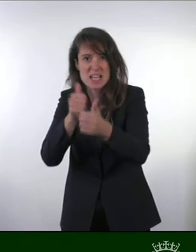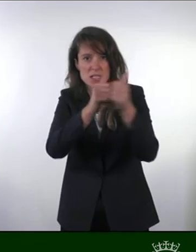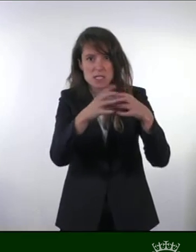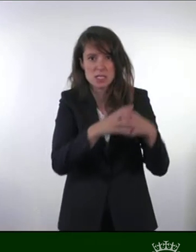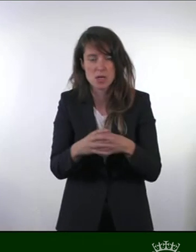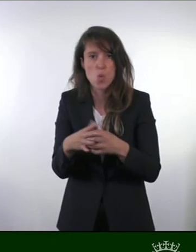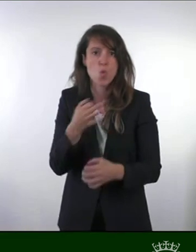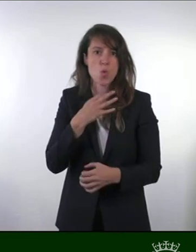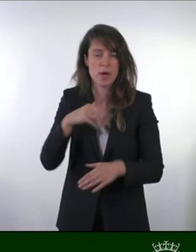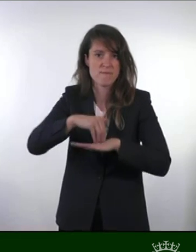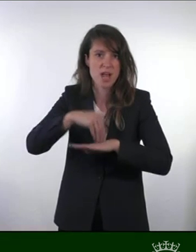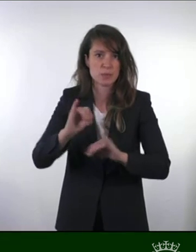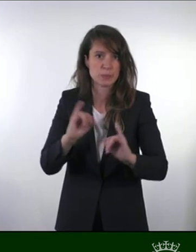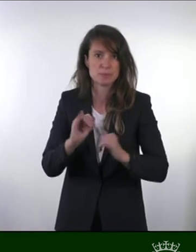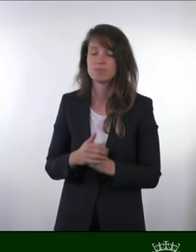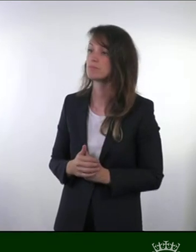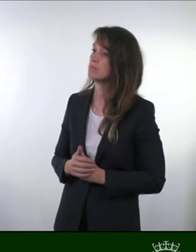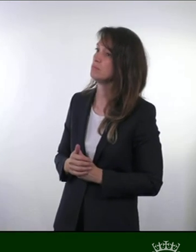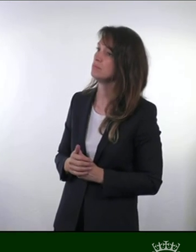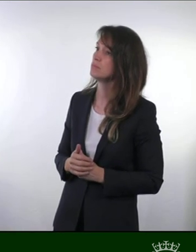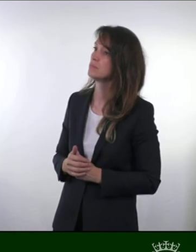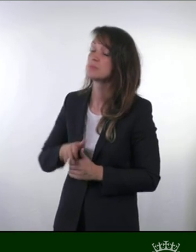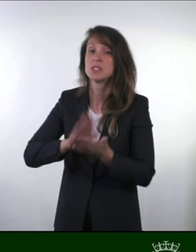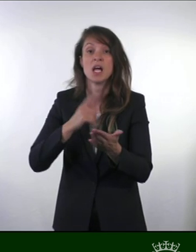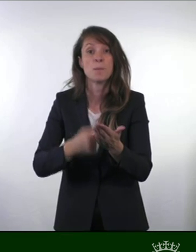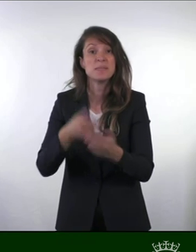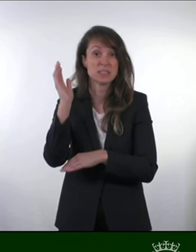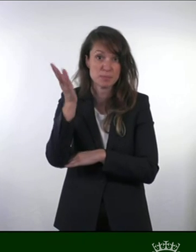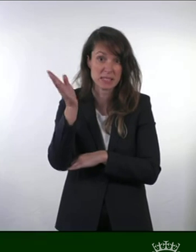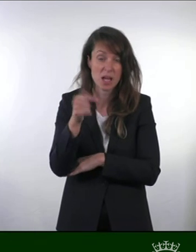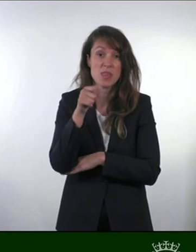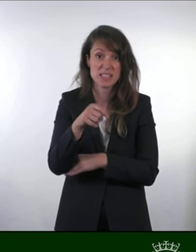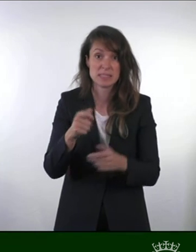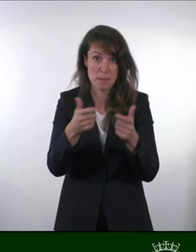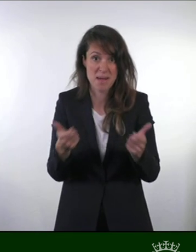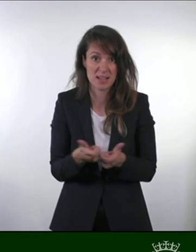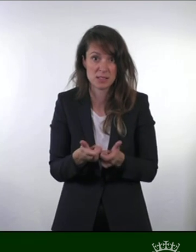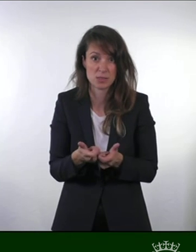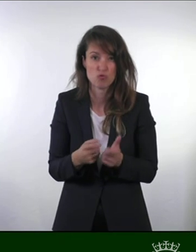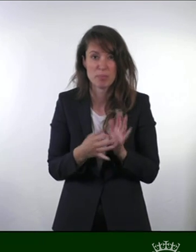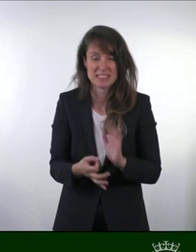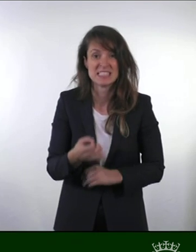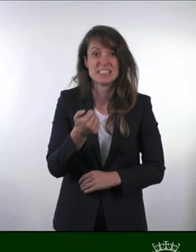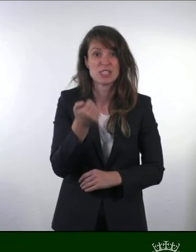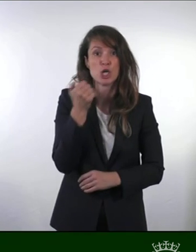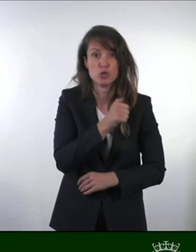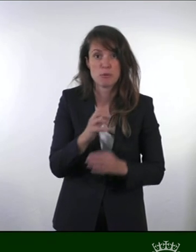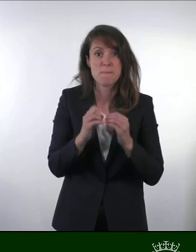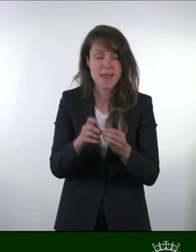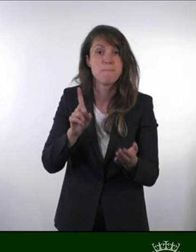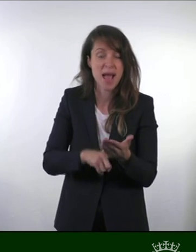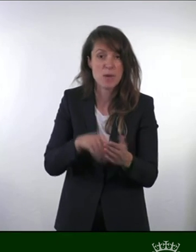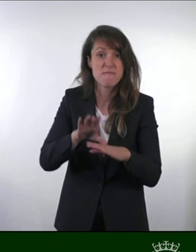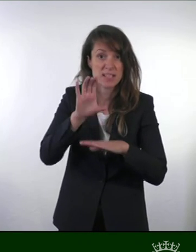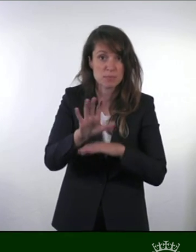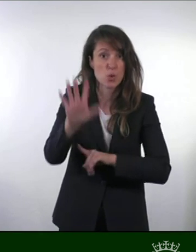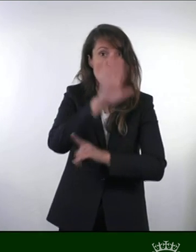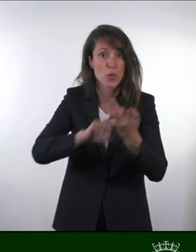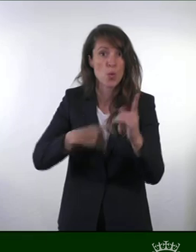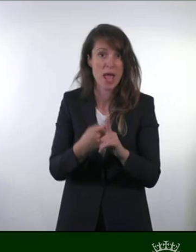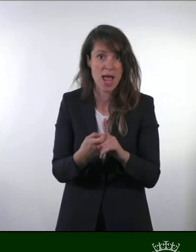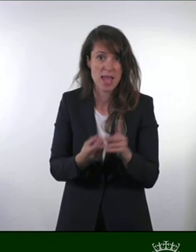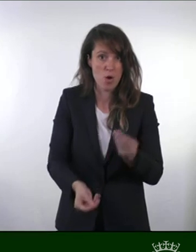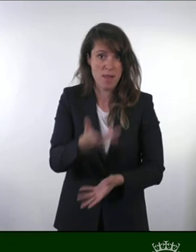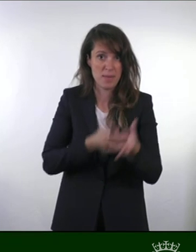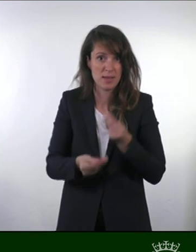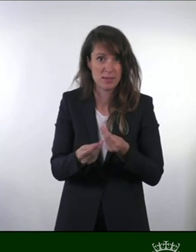Let me repeat and remind the House that, overall, the package represents a £600 billion package of investment in the UK economy.